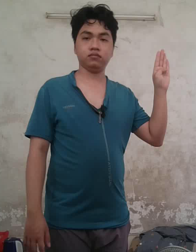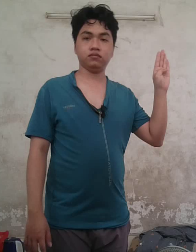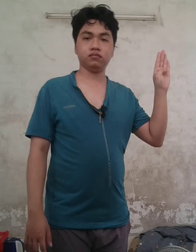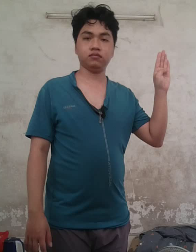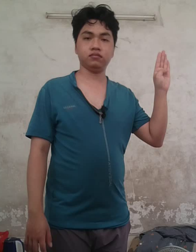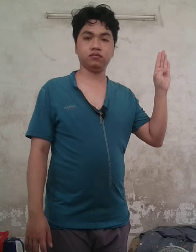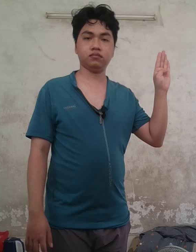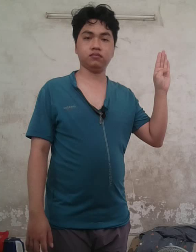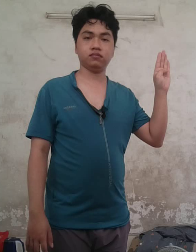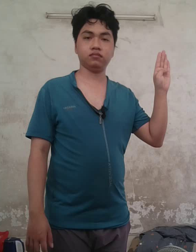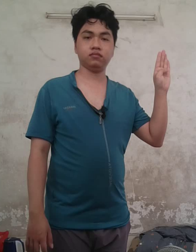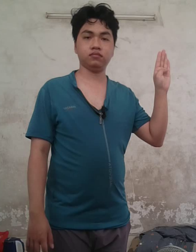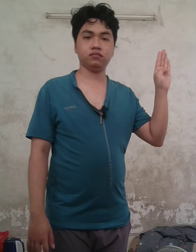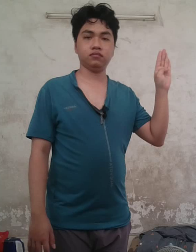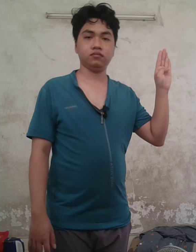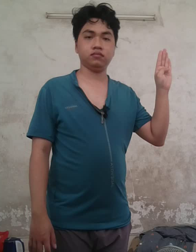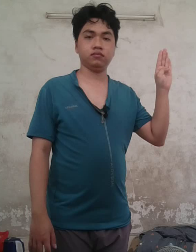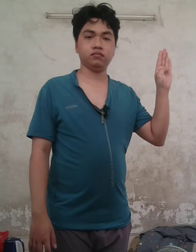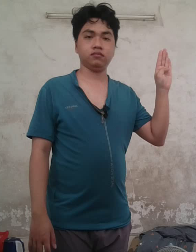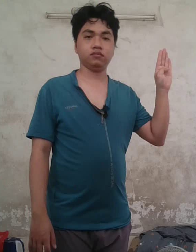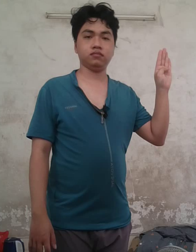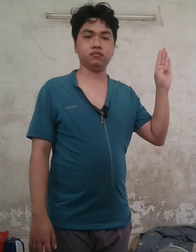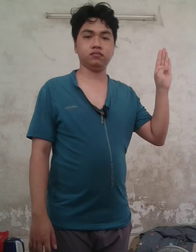b